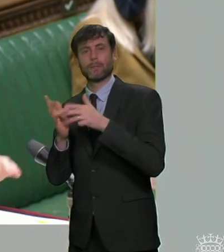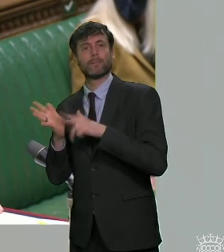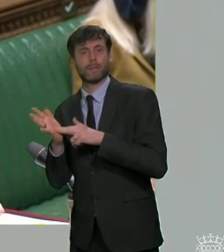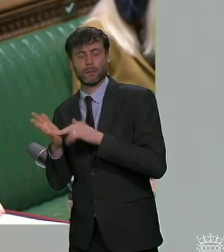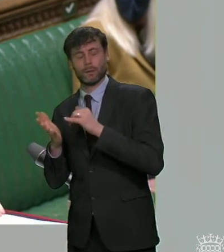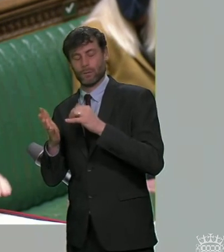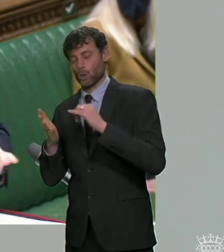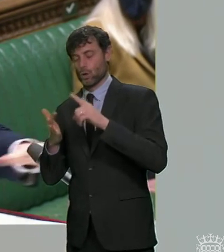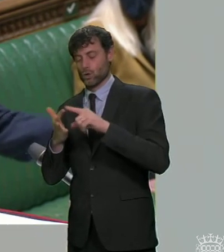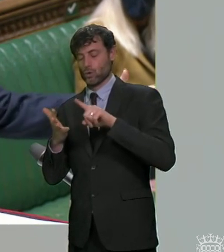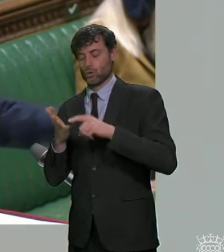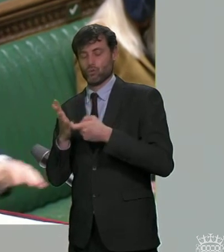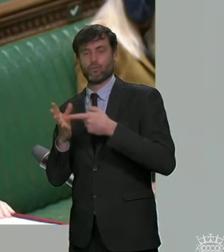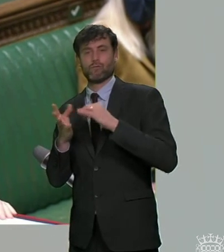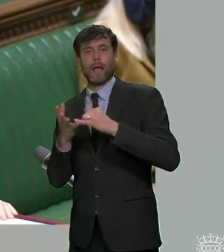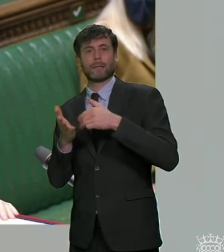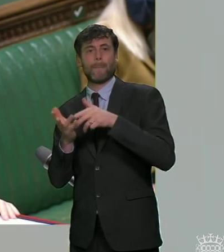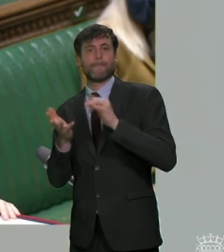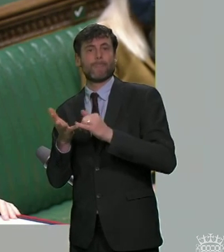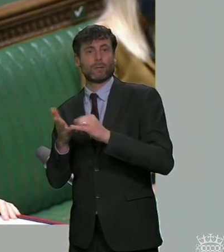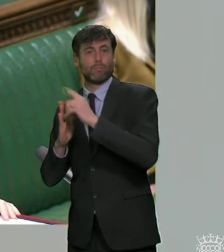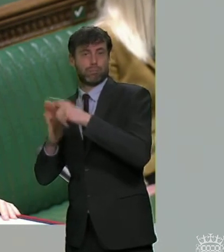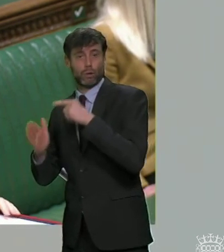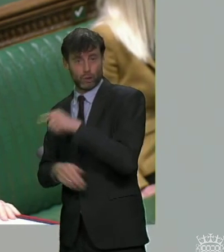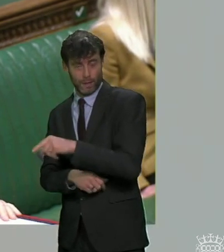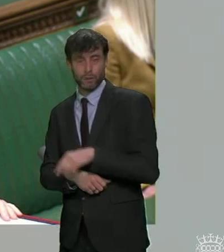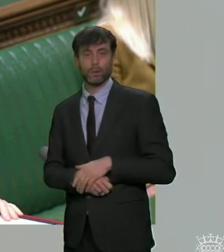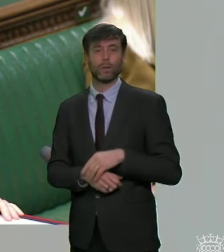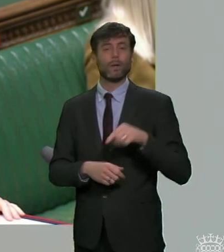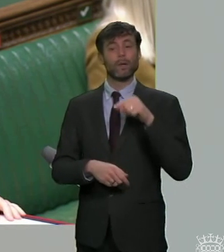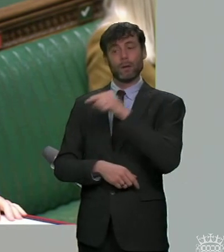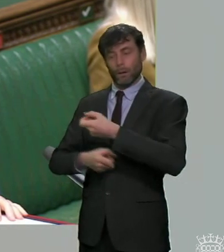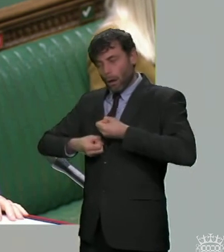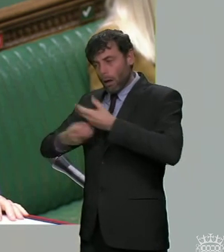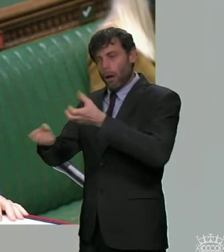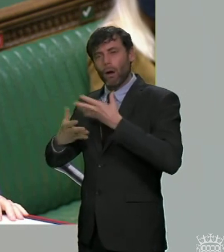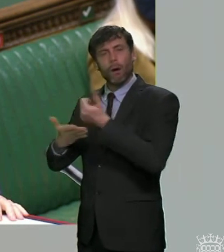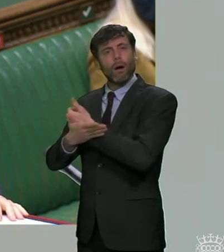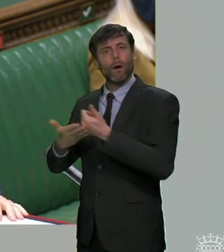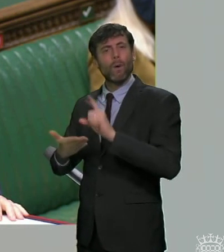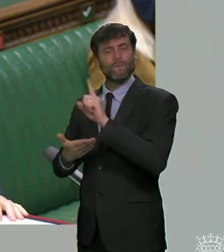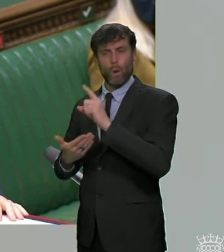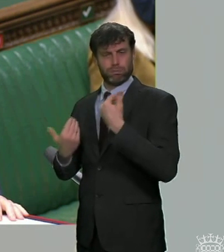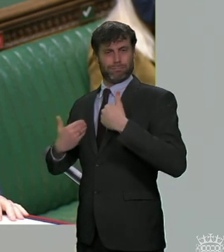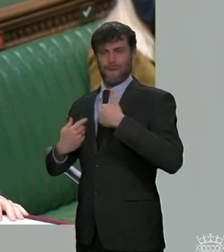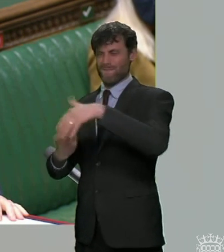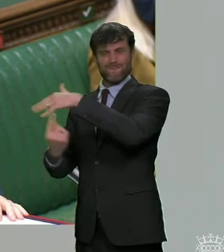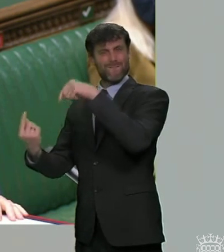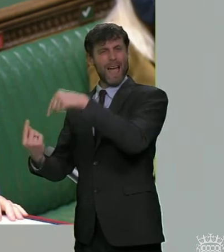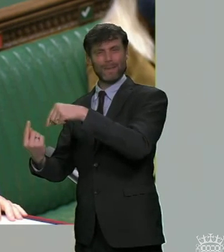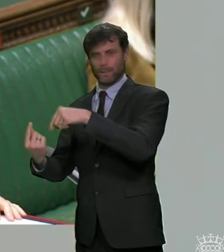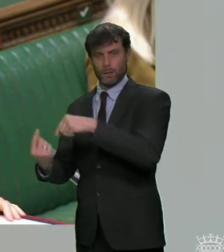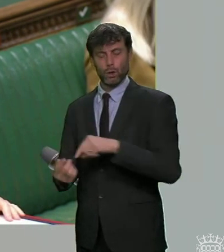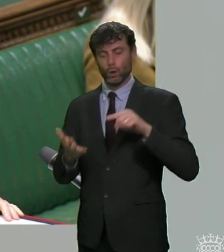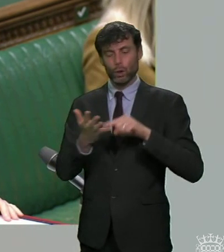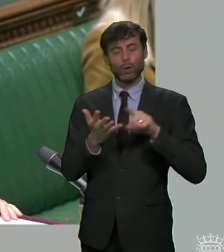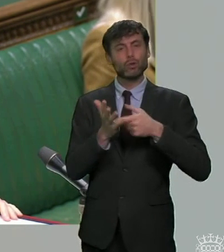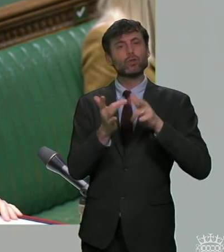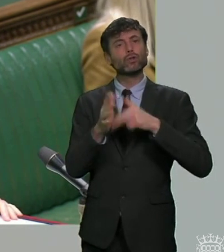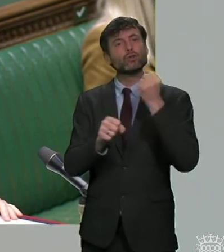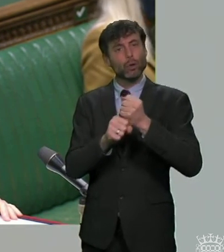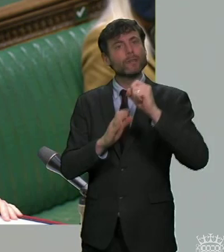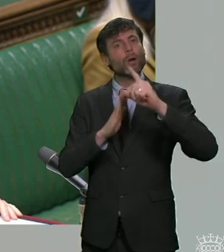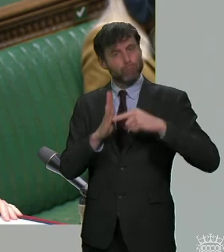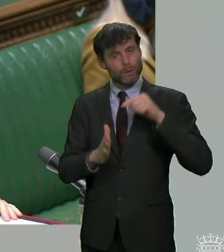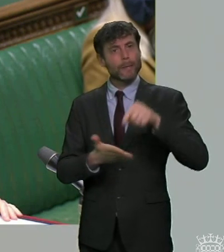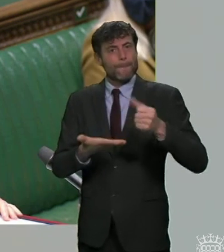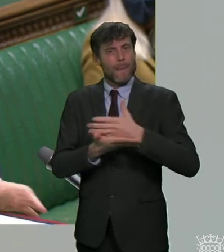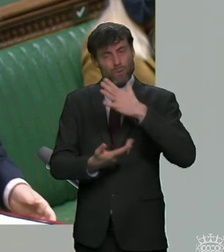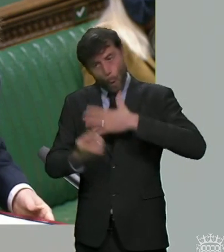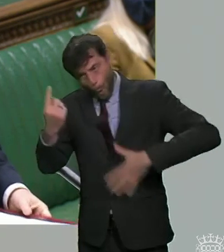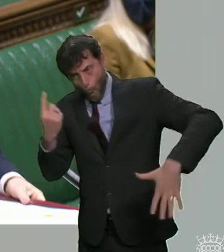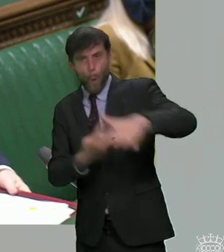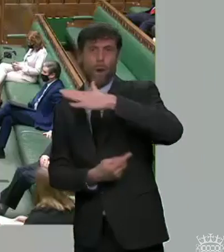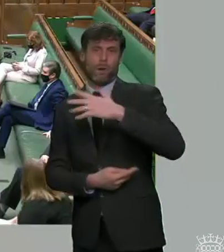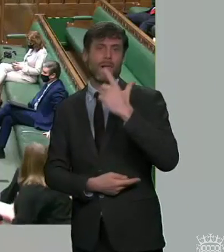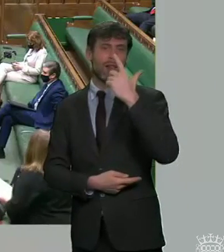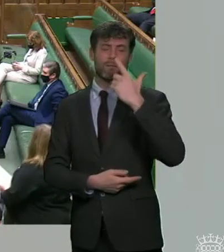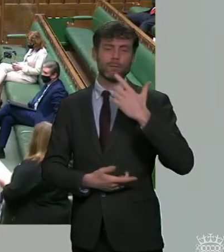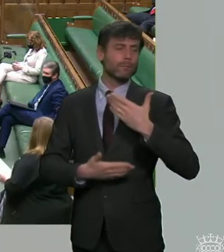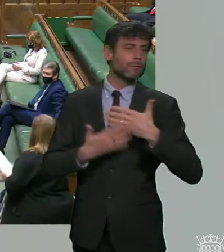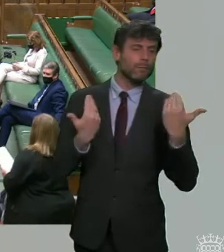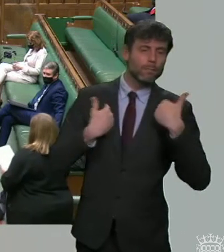Unlike the Erasmus scheme, which overwhelmingly went to kids from better-off homes, the Turing project is designed to help kids across the country, of all income groups, get to fantastic universities around the world.